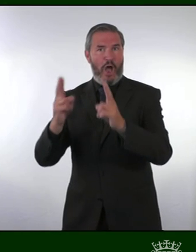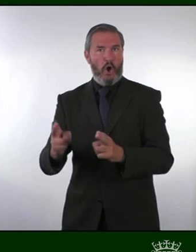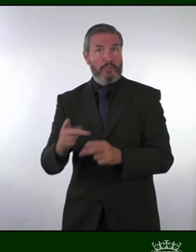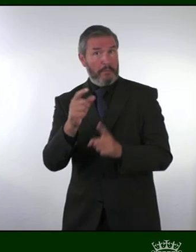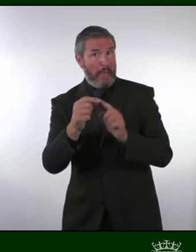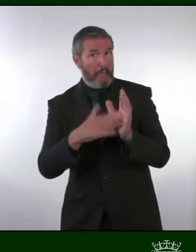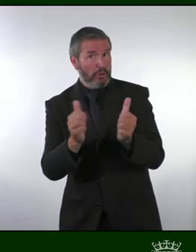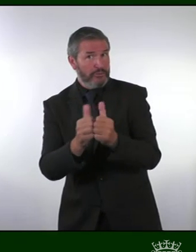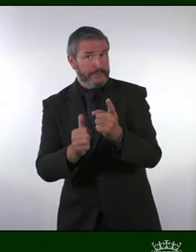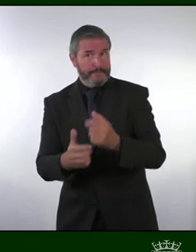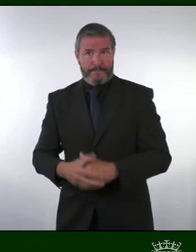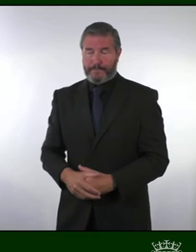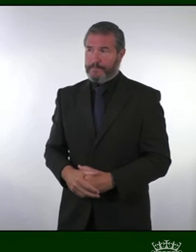Does the Prime Minister?